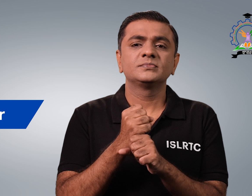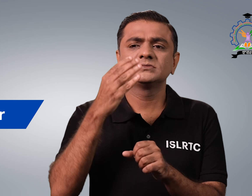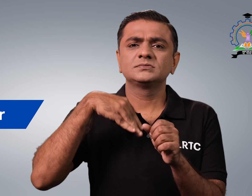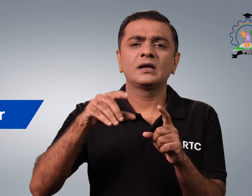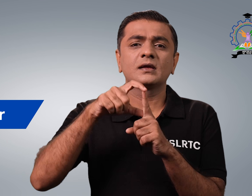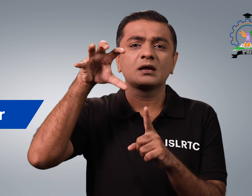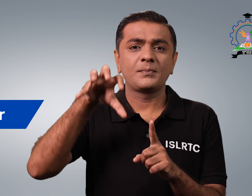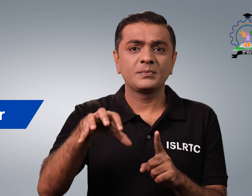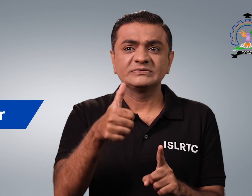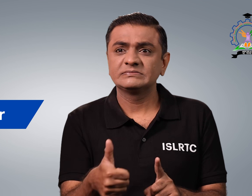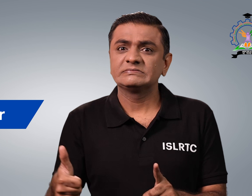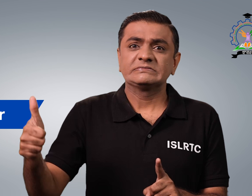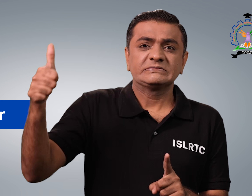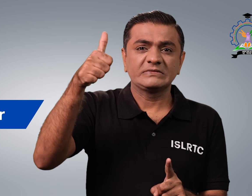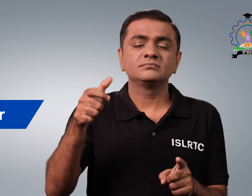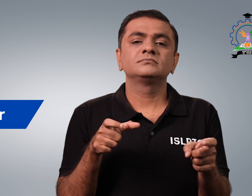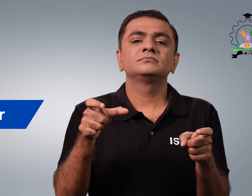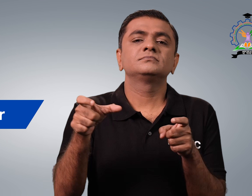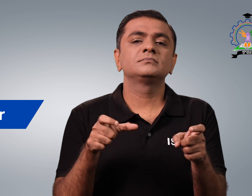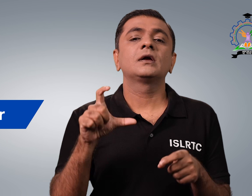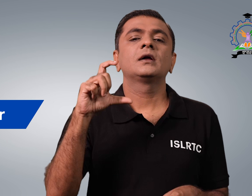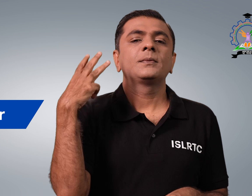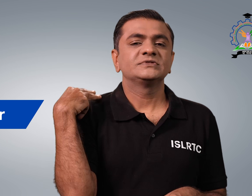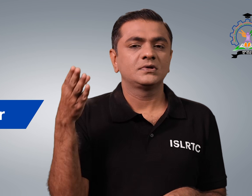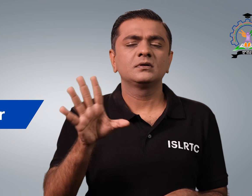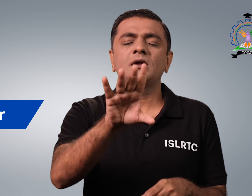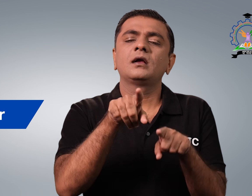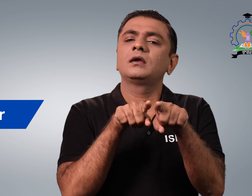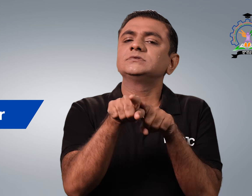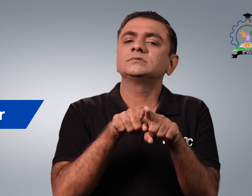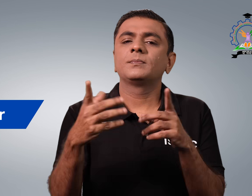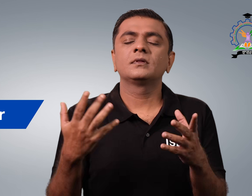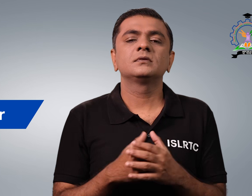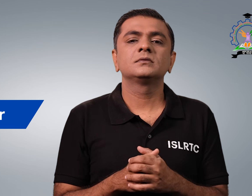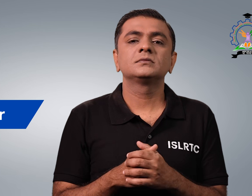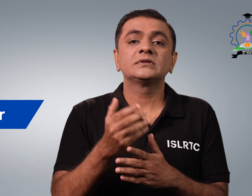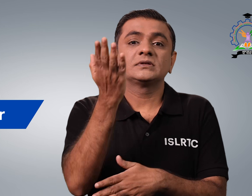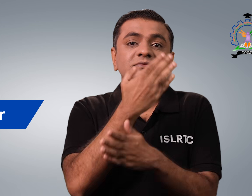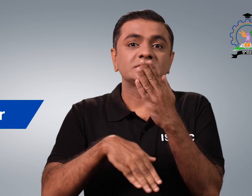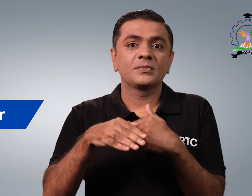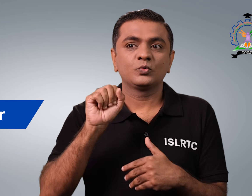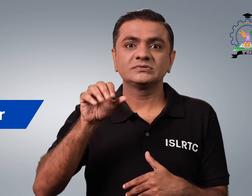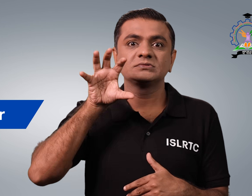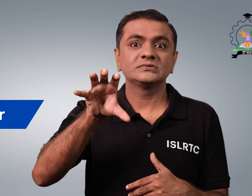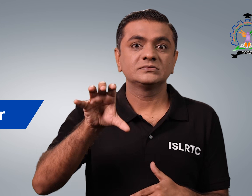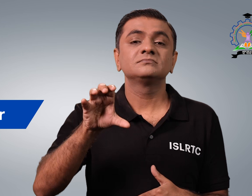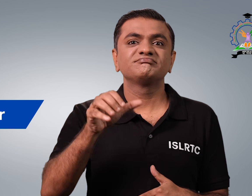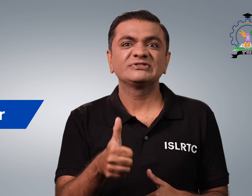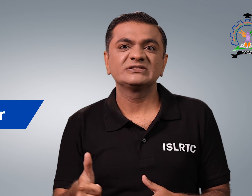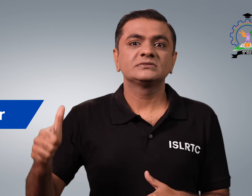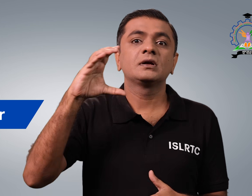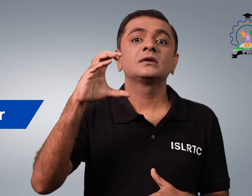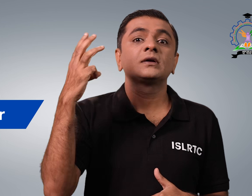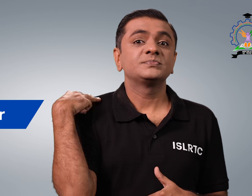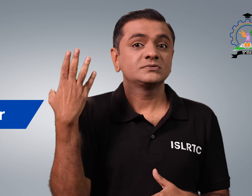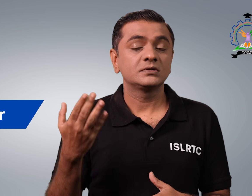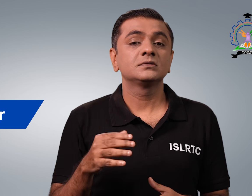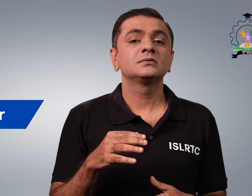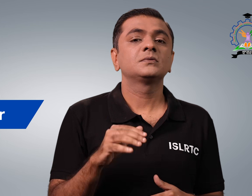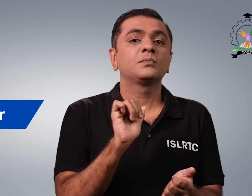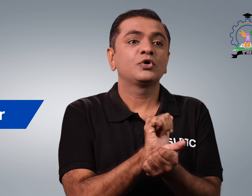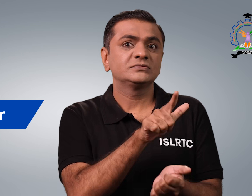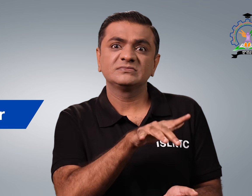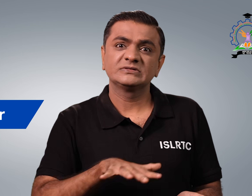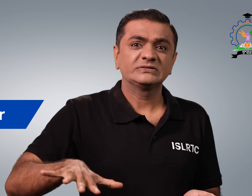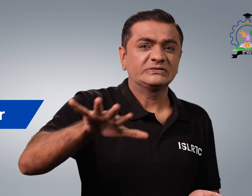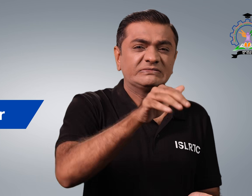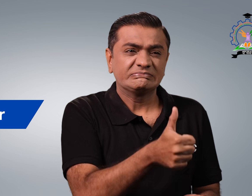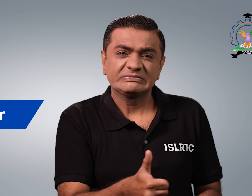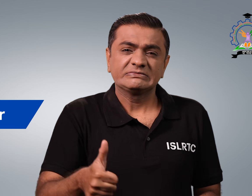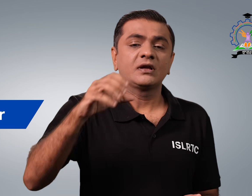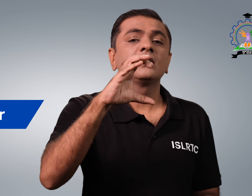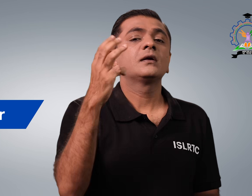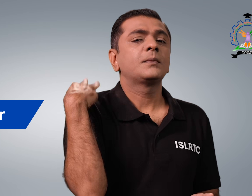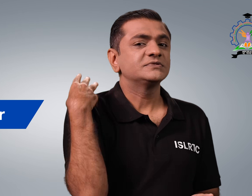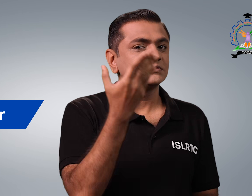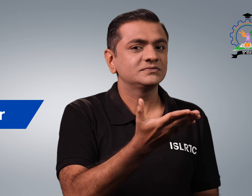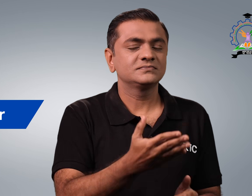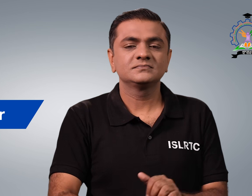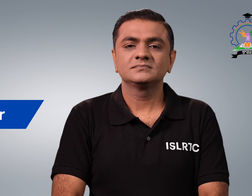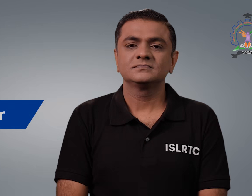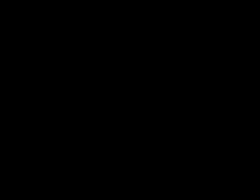A commissioner is a high-ranking official who oversees a government department. For example, State Disability Commissioner Or a city's Police Commissioner.